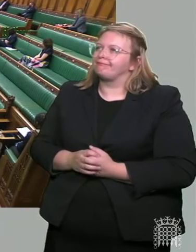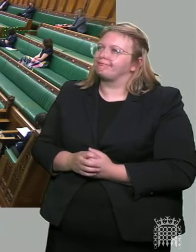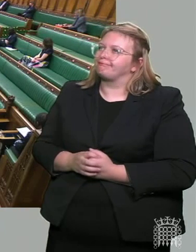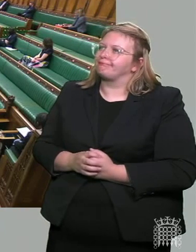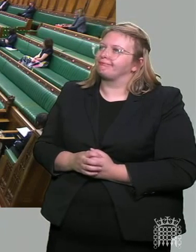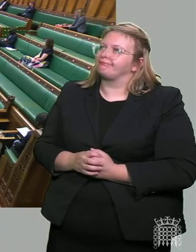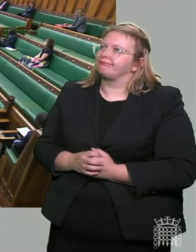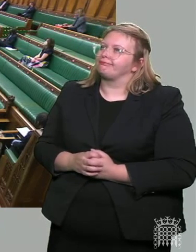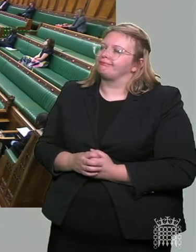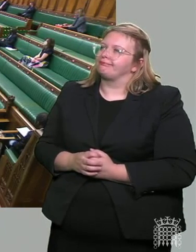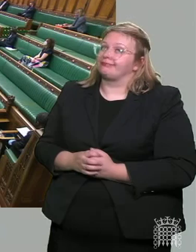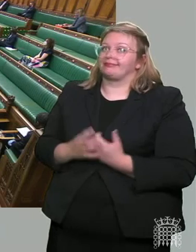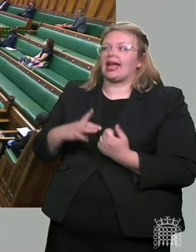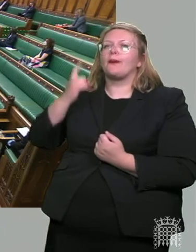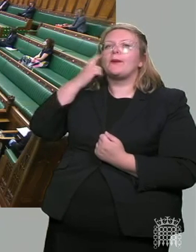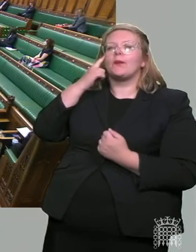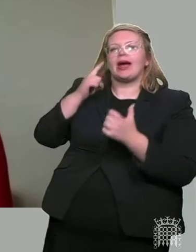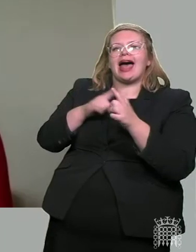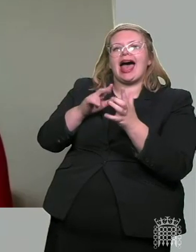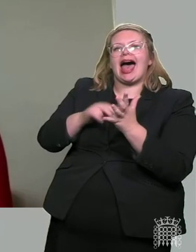We are going back to Andrea Jenkyns.